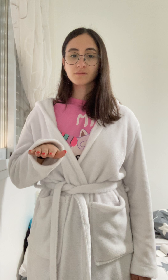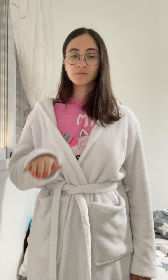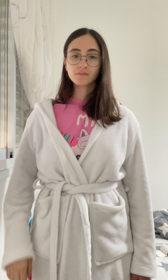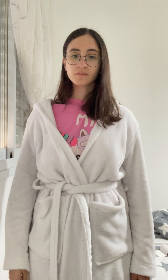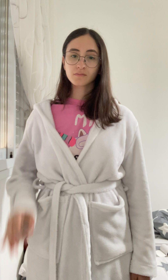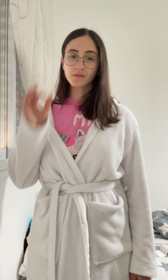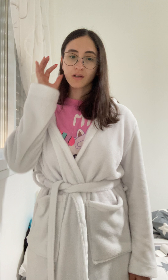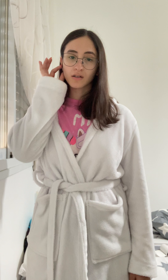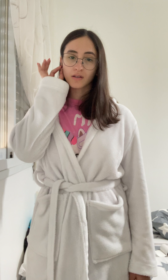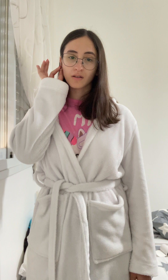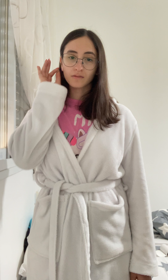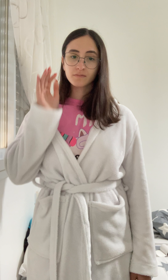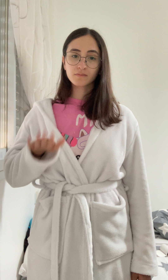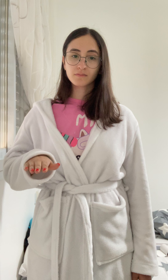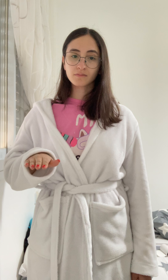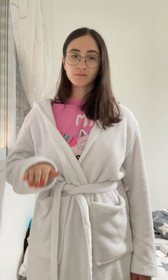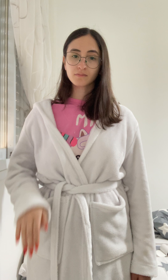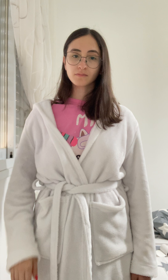ילדה